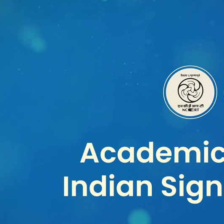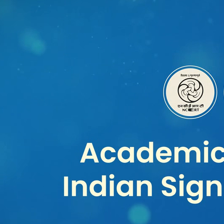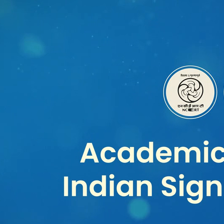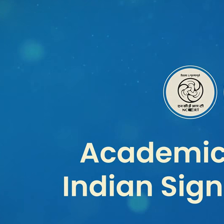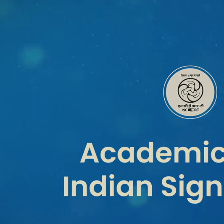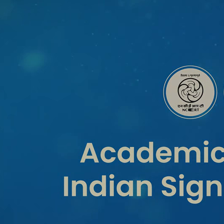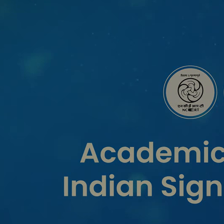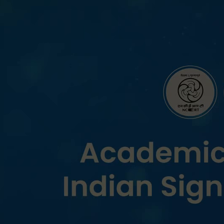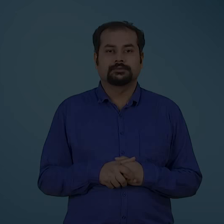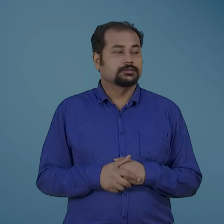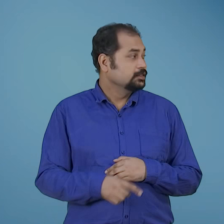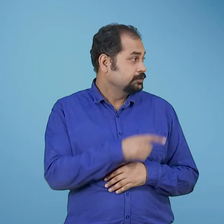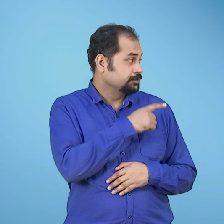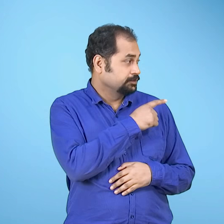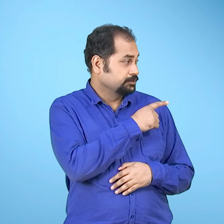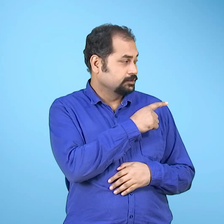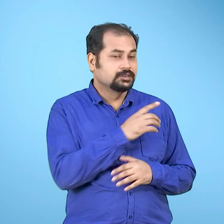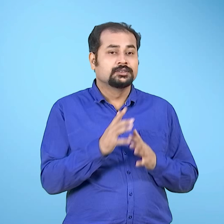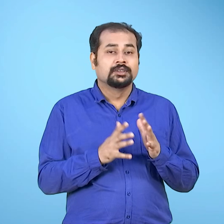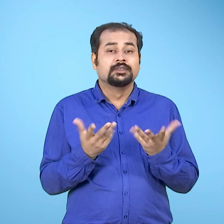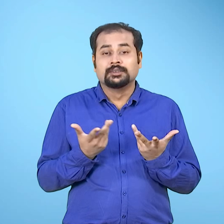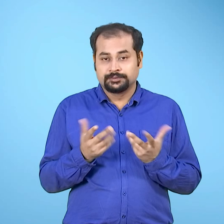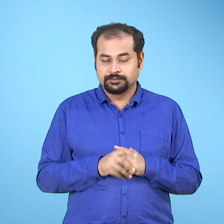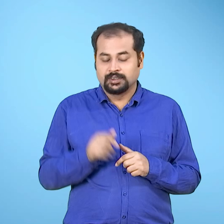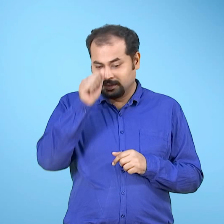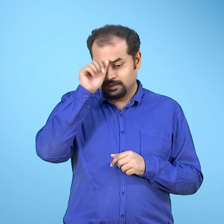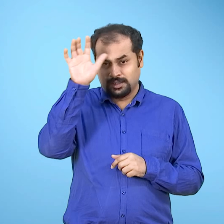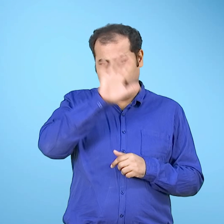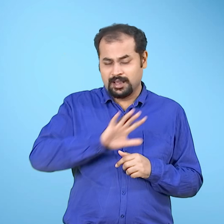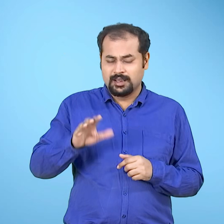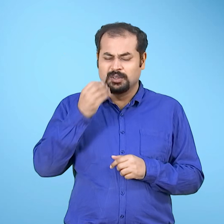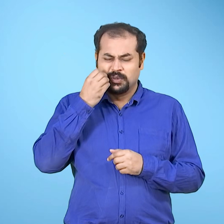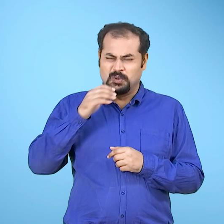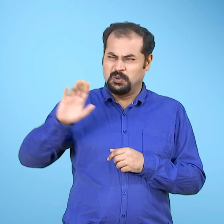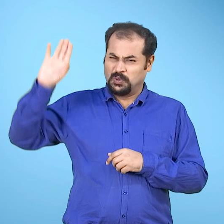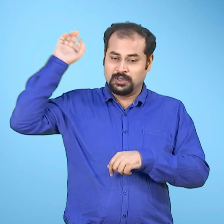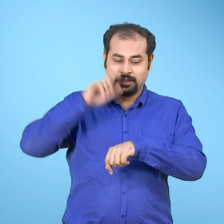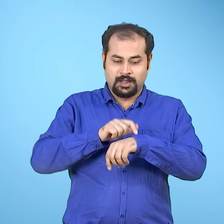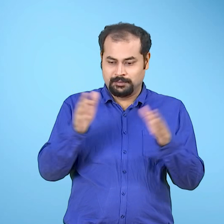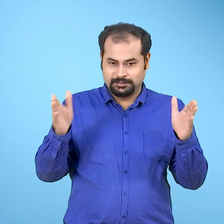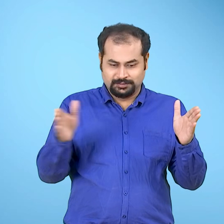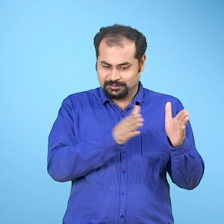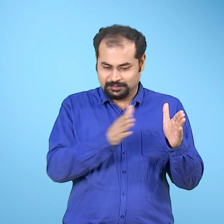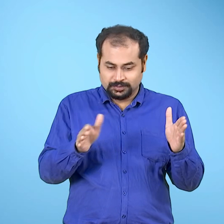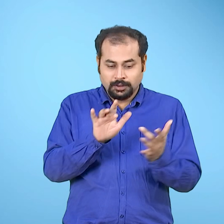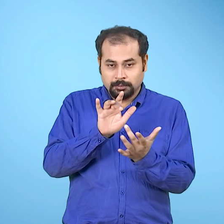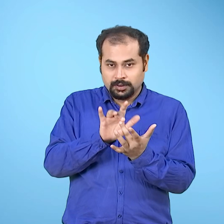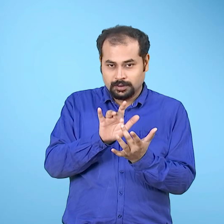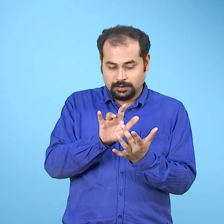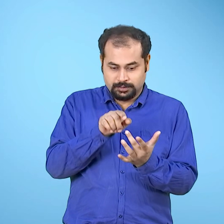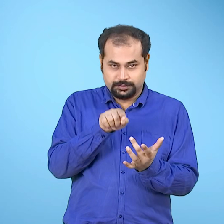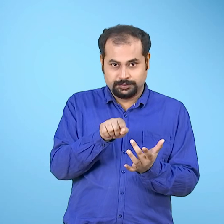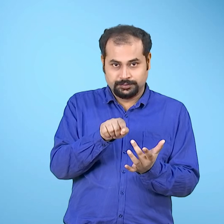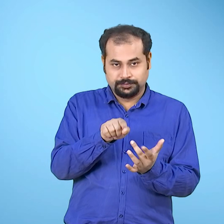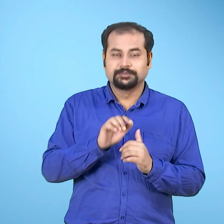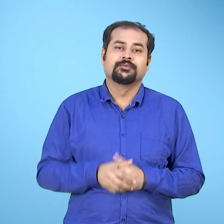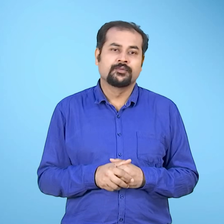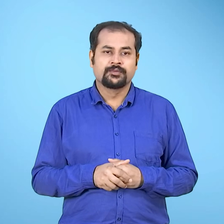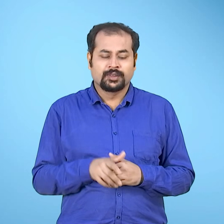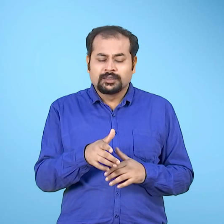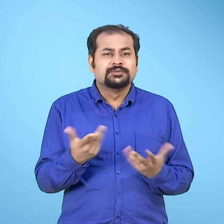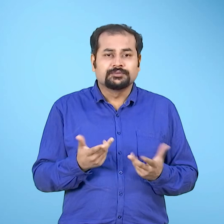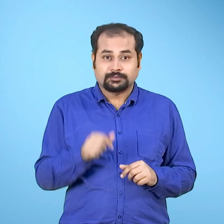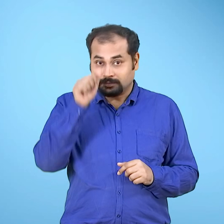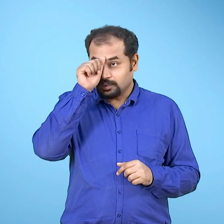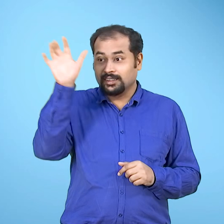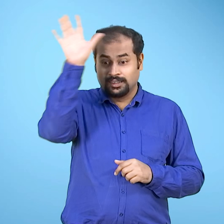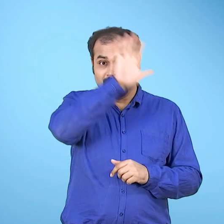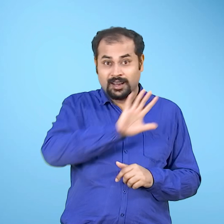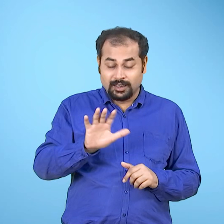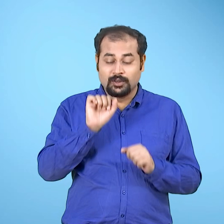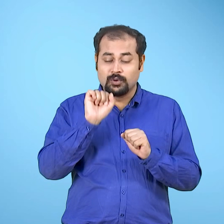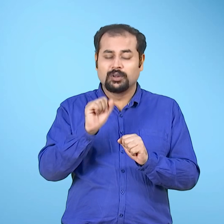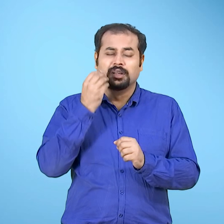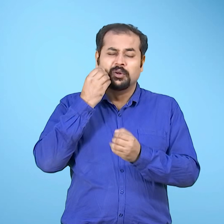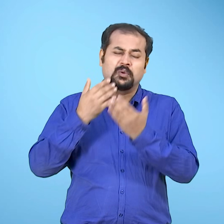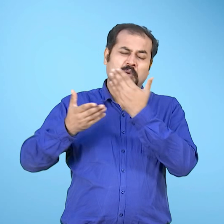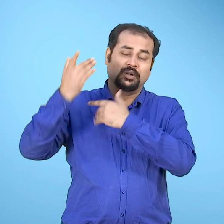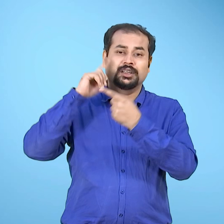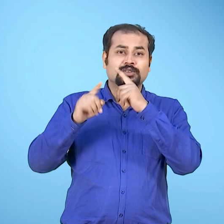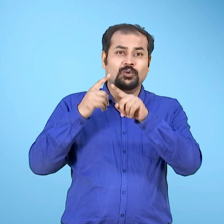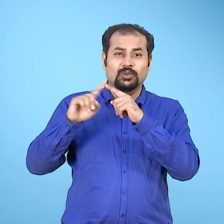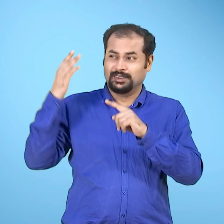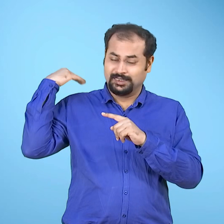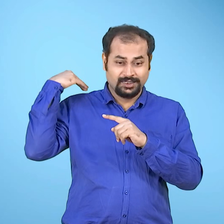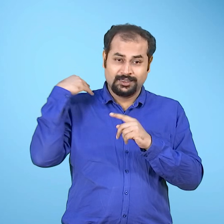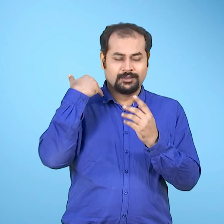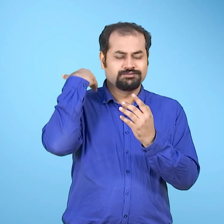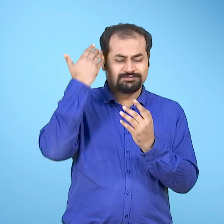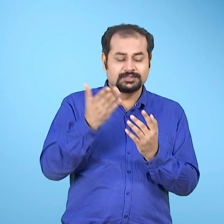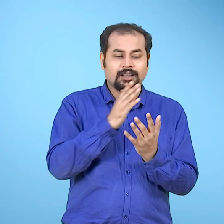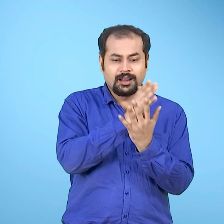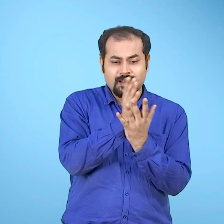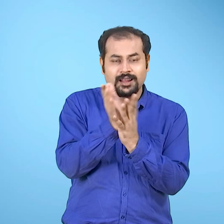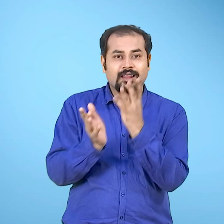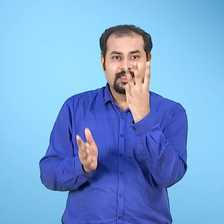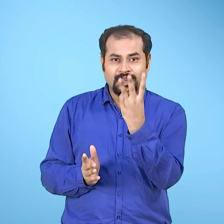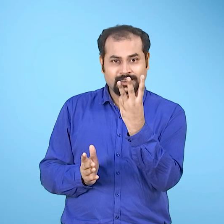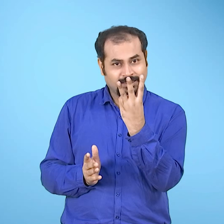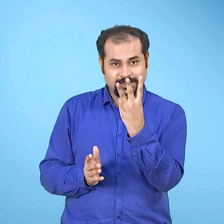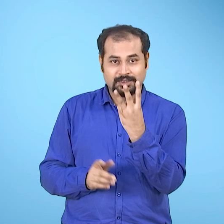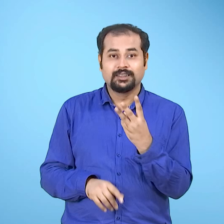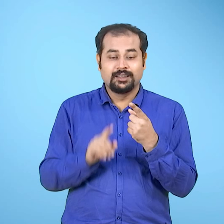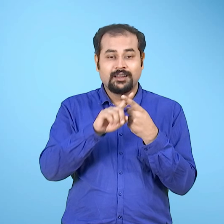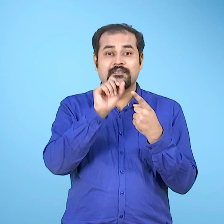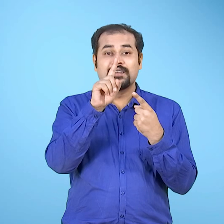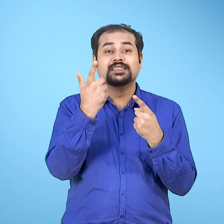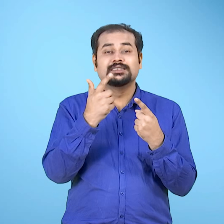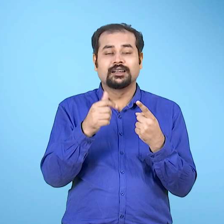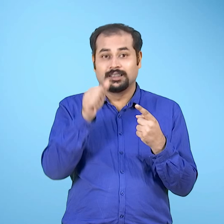Medieval India This sign refers to medieval India. Indian history is divided broadly into three periods